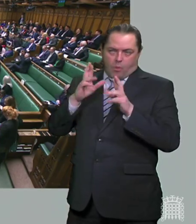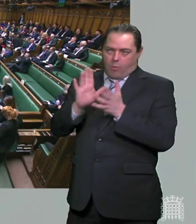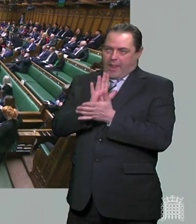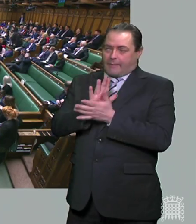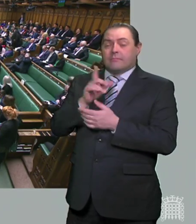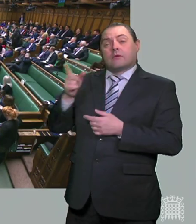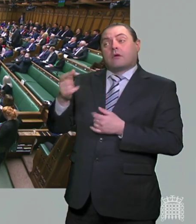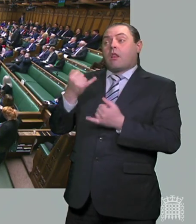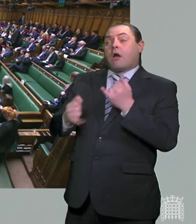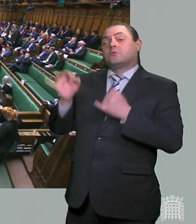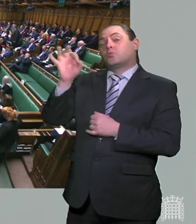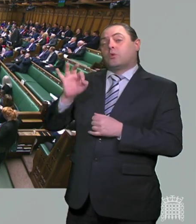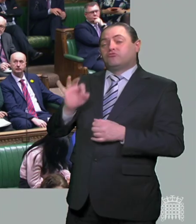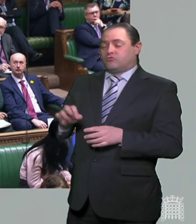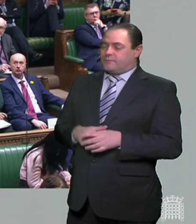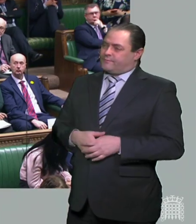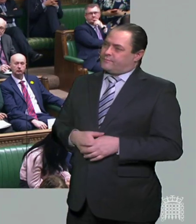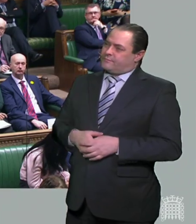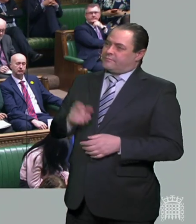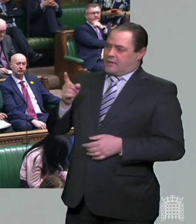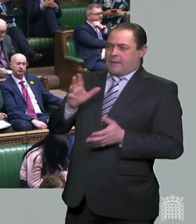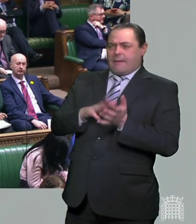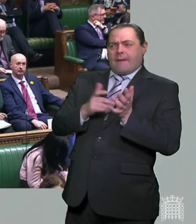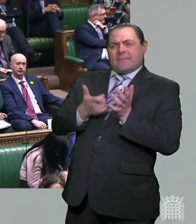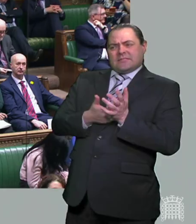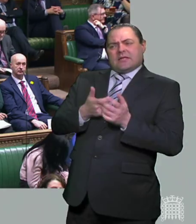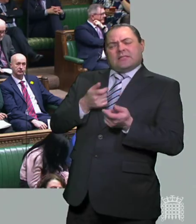For the final question, I call Tahir Ali.